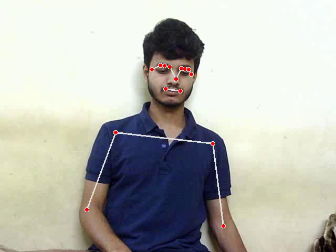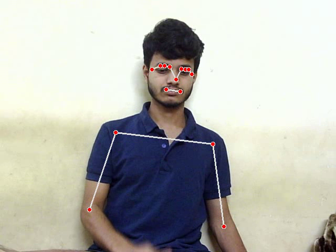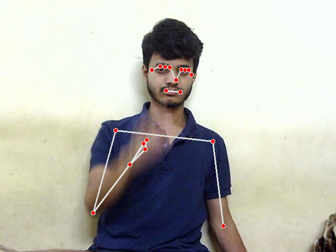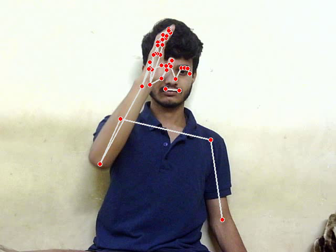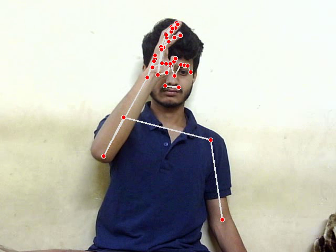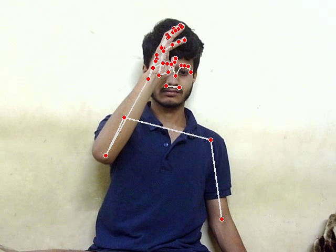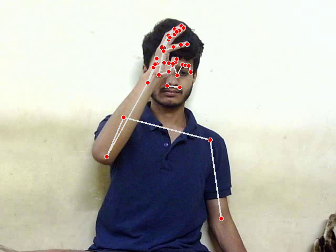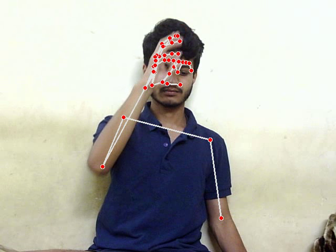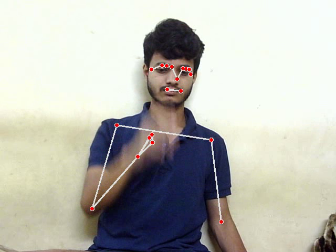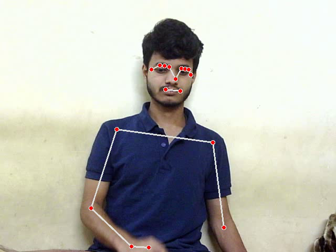father